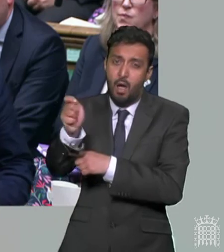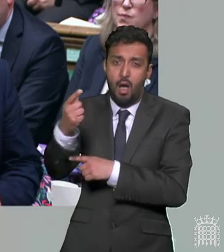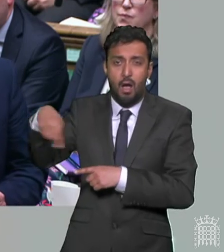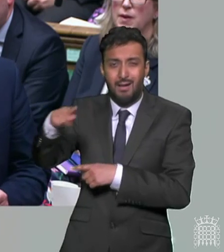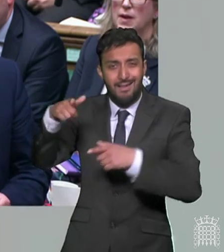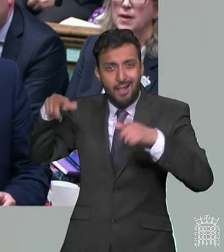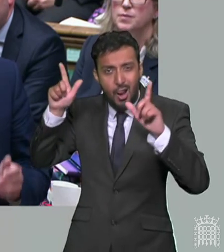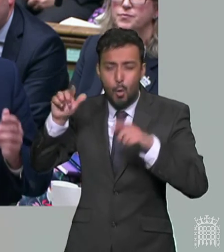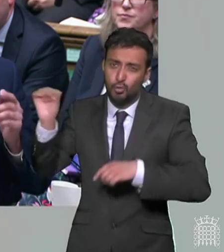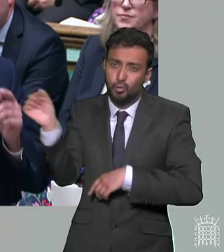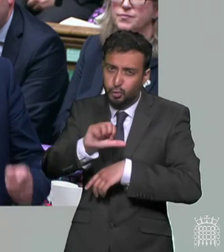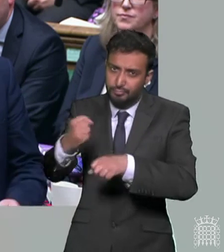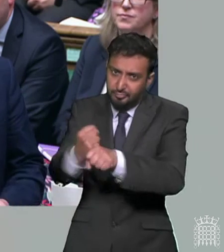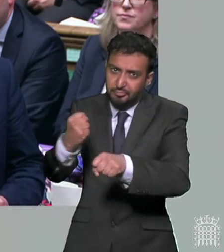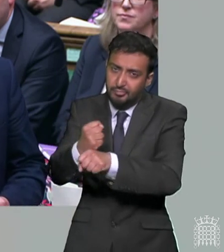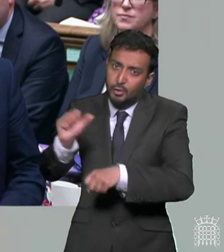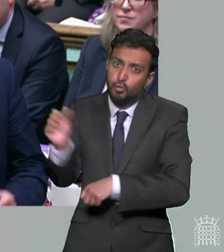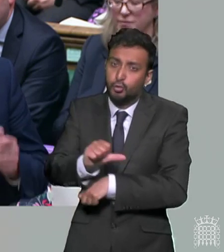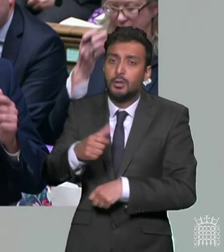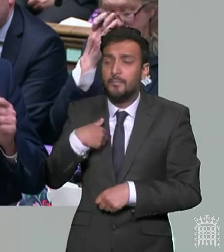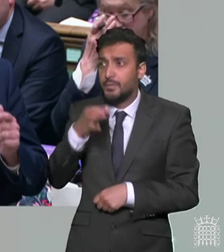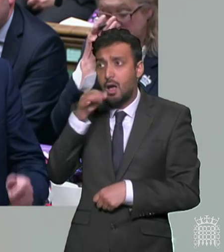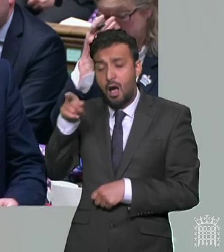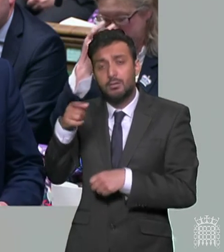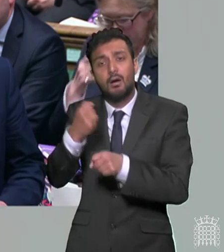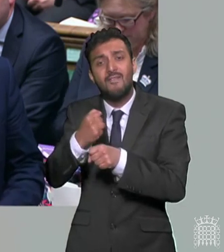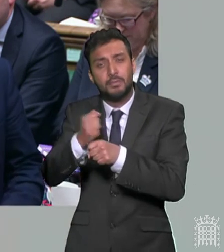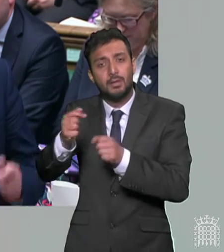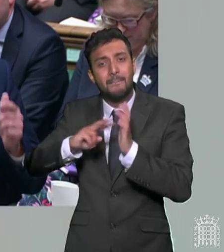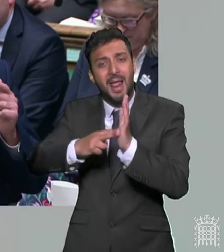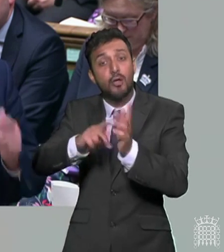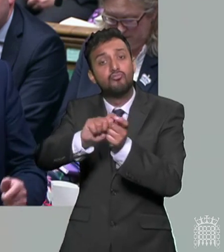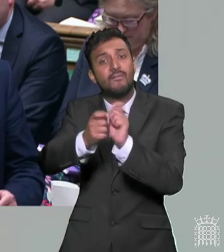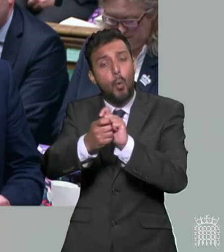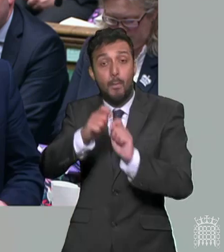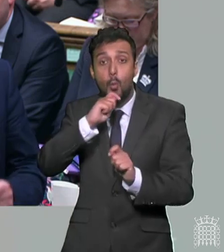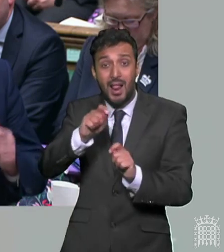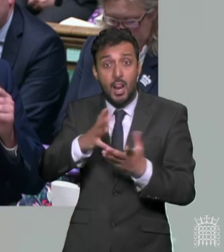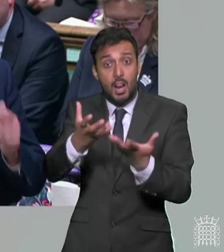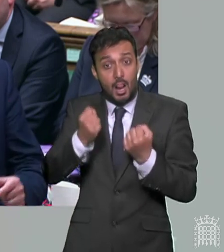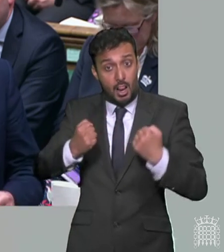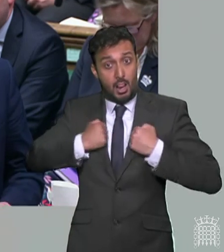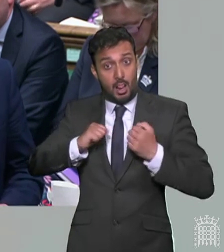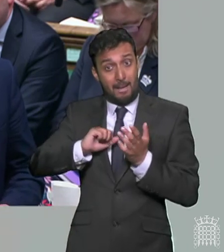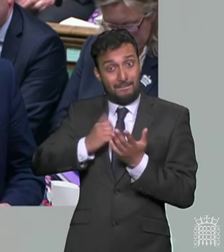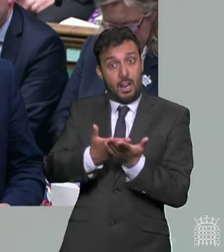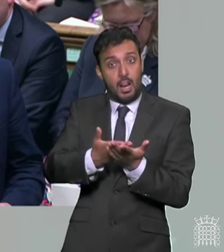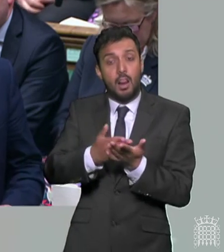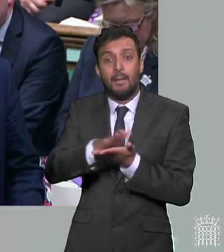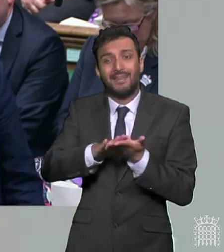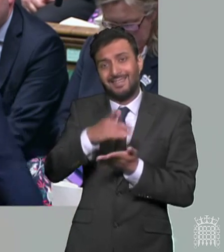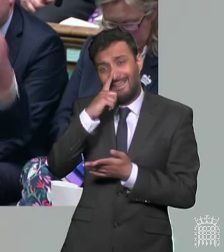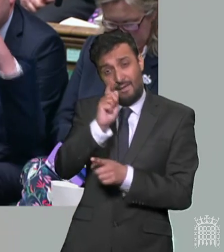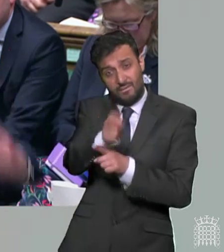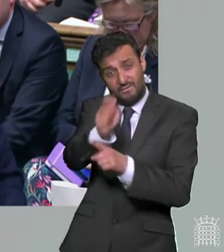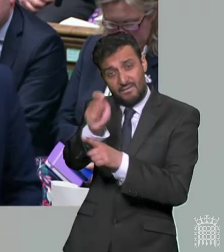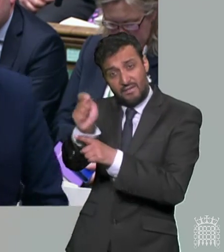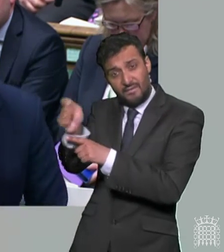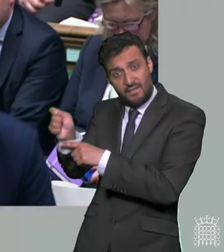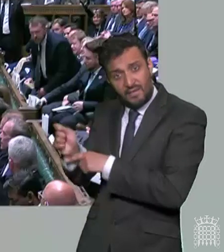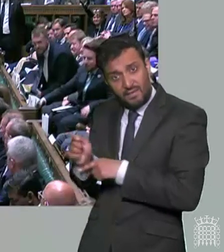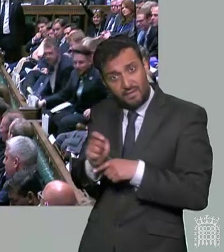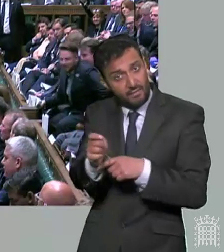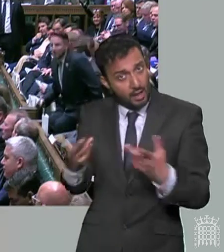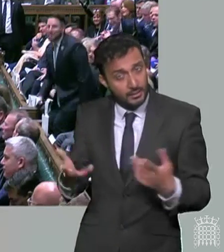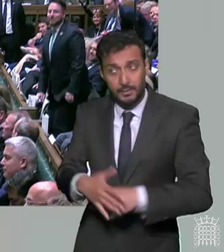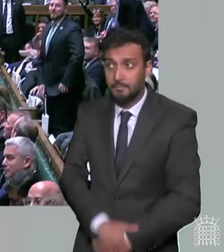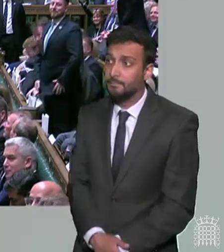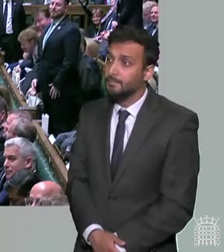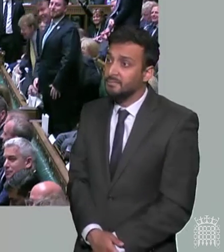Can my right honourable Friend confirm that, as part of the Government’s planning reform, he will adopt my Bill, which imposes a new unlimited fine, so these reckless reprobates can be held accountable?Up the Vale for Saturday, Mr Speaker!